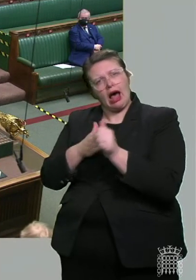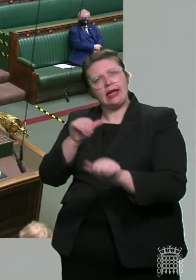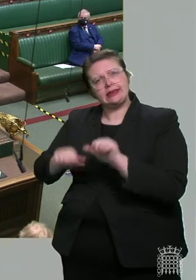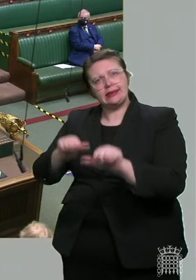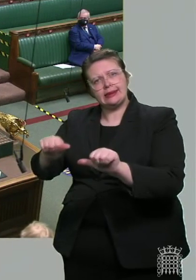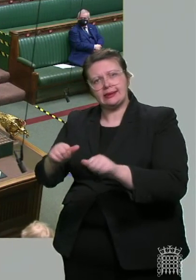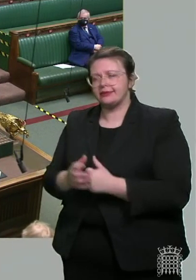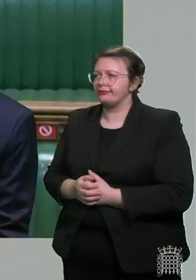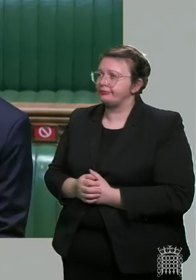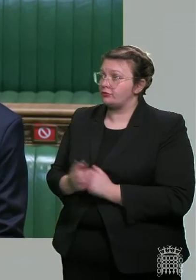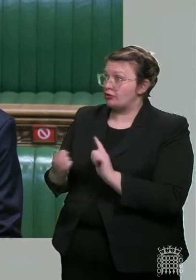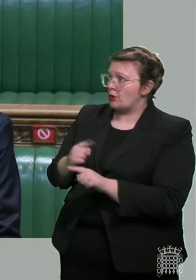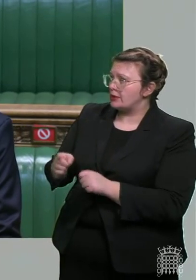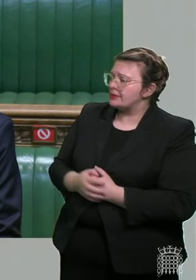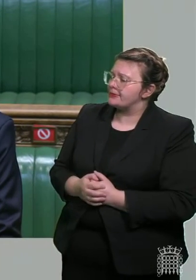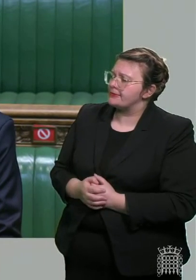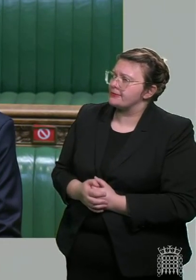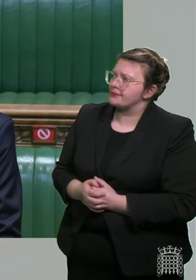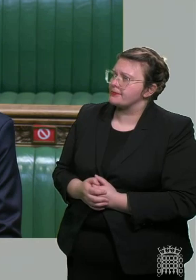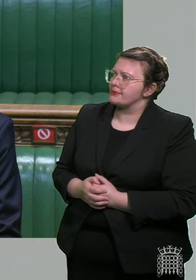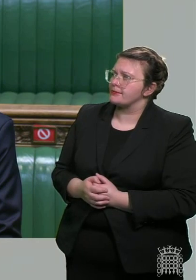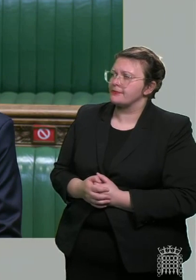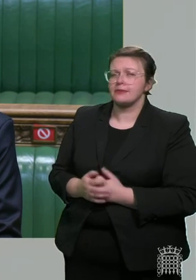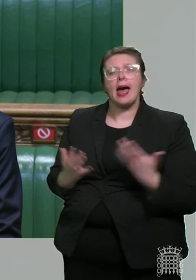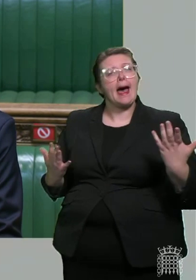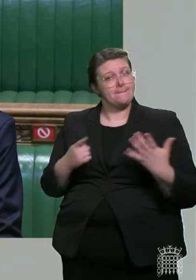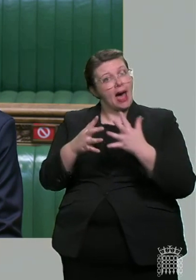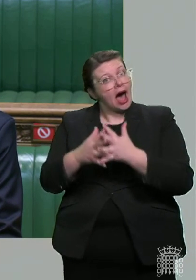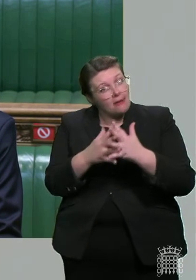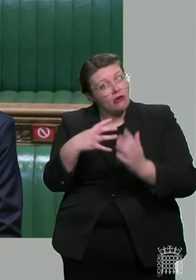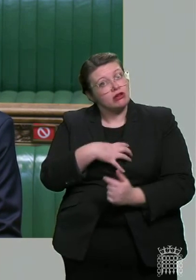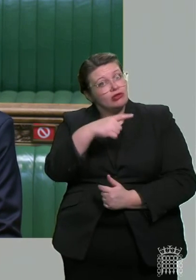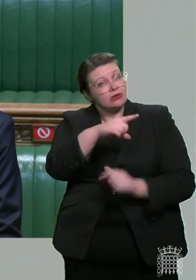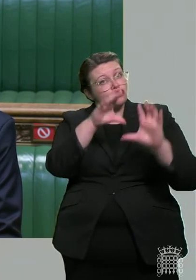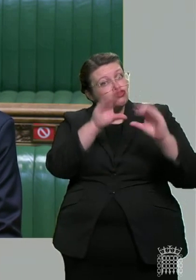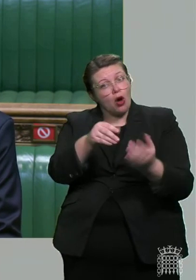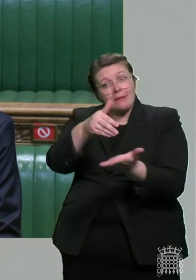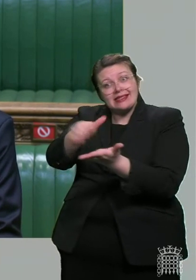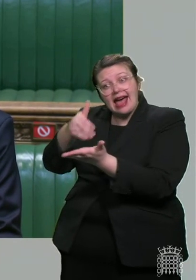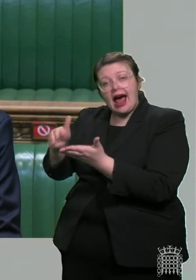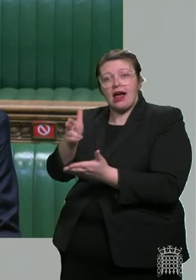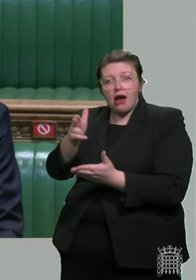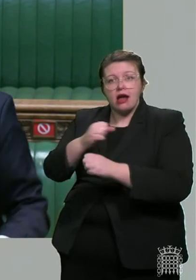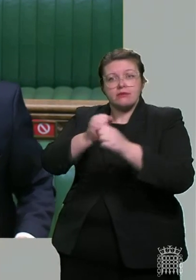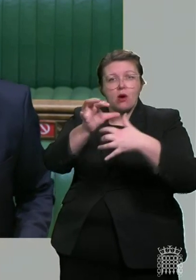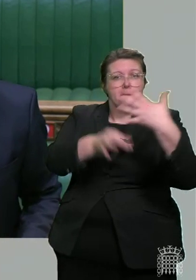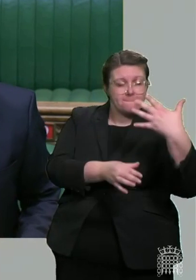The trouble is that, while President Biden has suspended arms sales that could be used in Yemen, the UK has not.